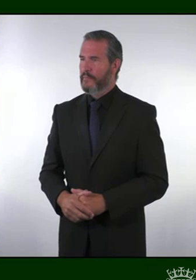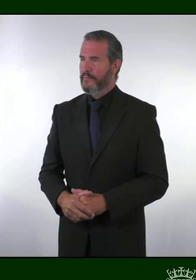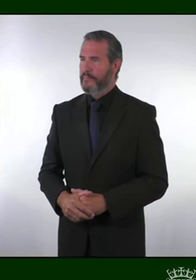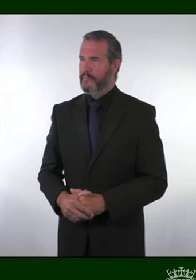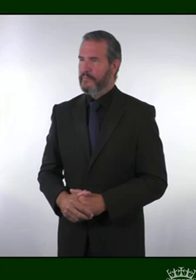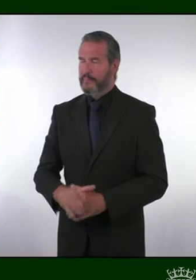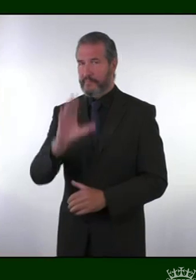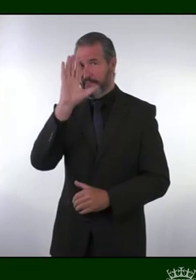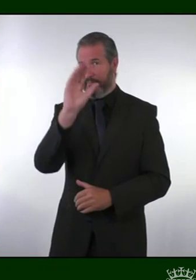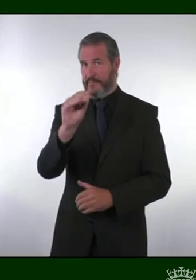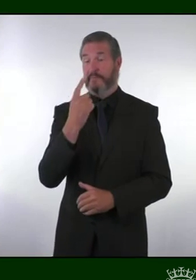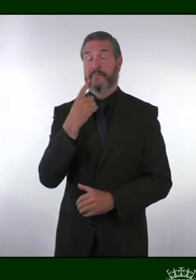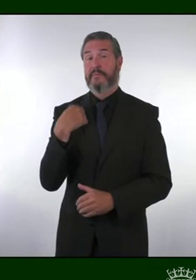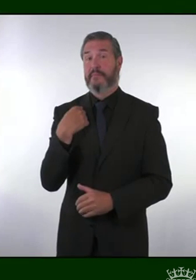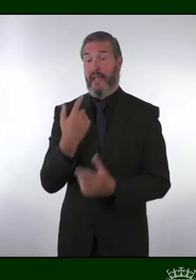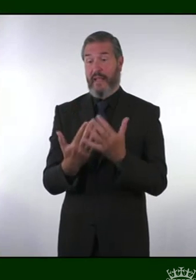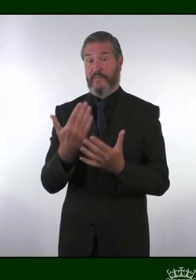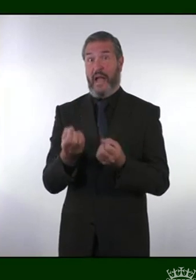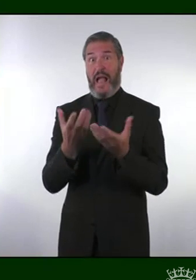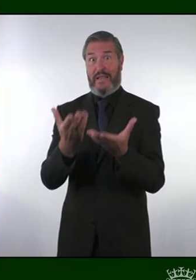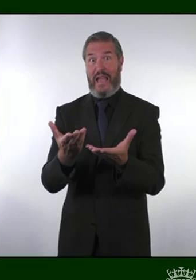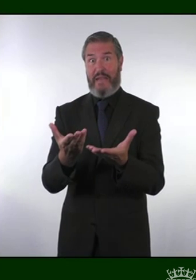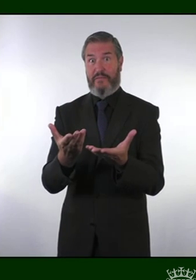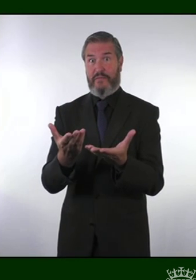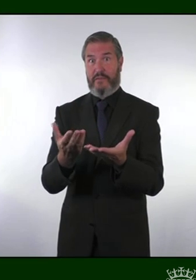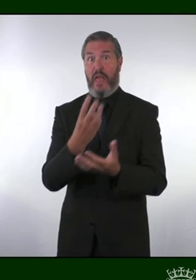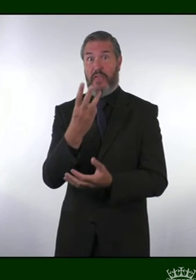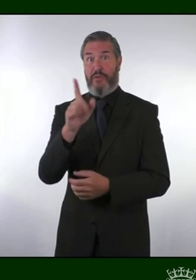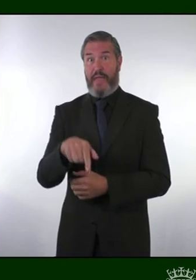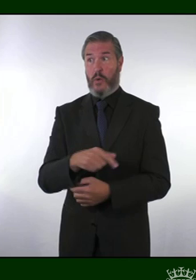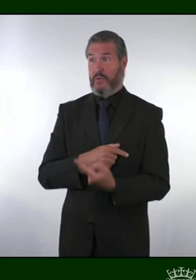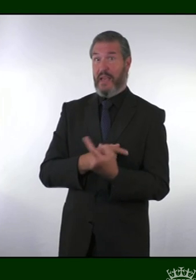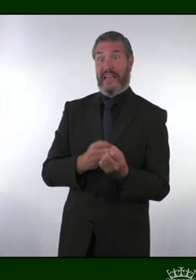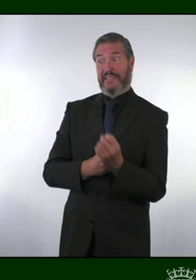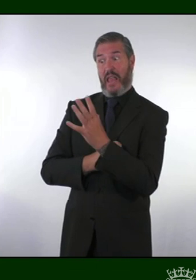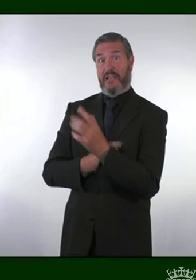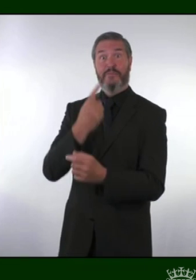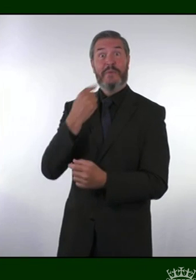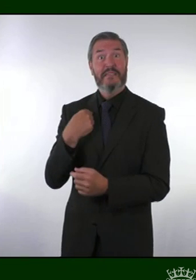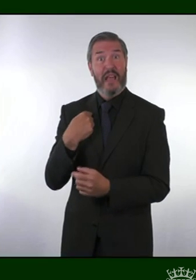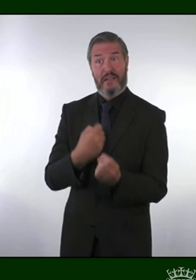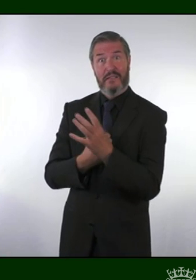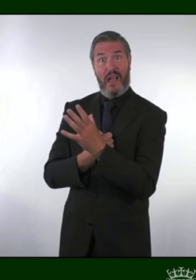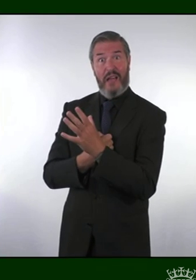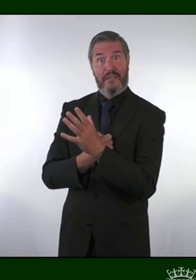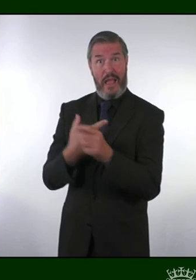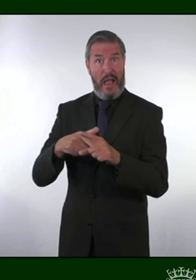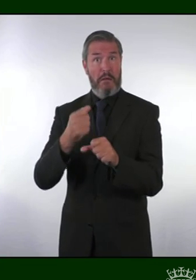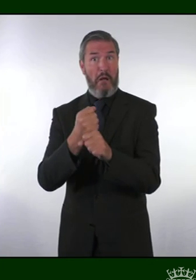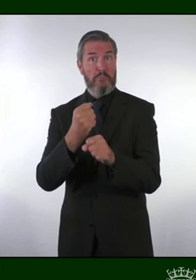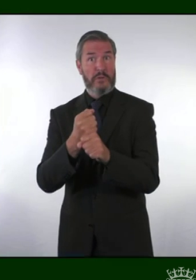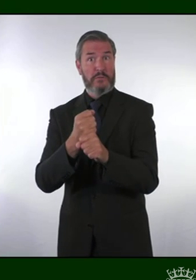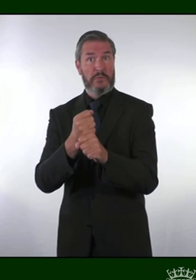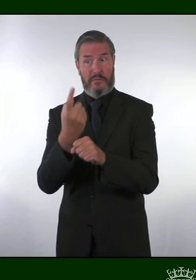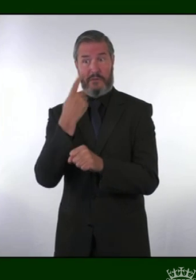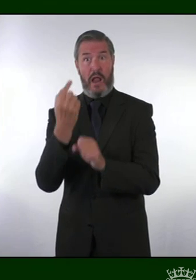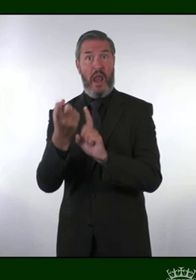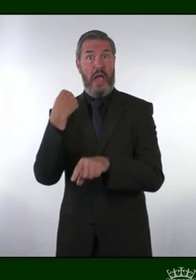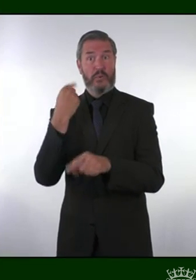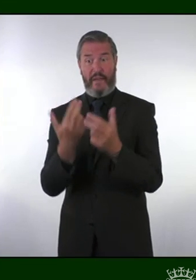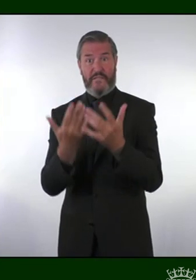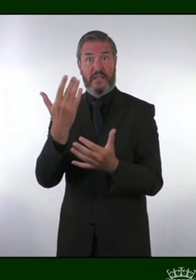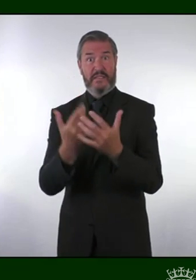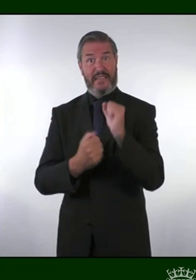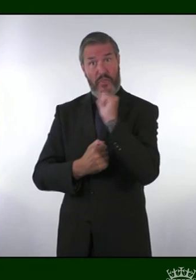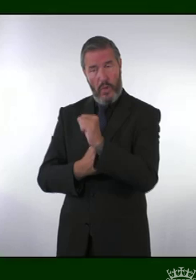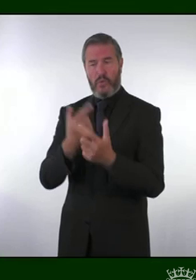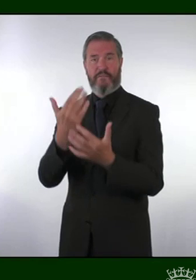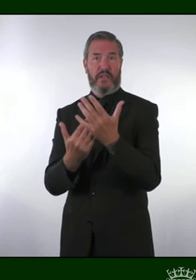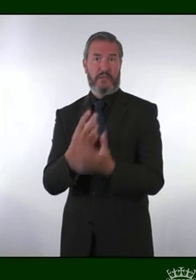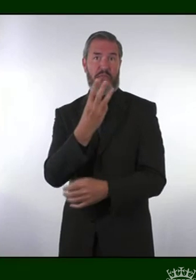The figures I have, which the Prime Minister says are inadvertently misleading, are from the slide at his press conference yesterday and the slide at the Government’s press conference last week—the latest figures.